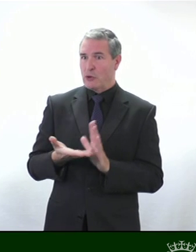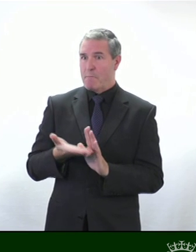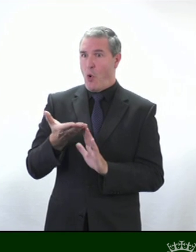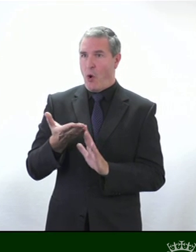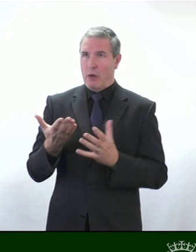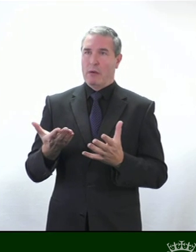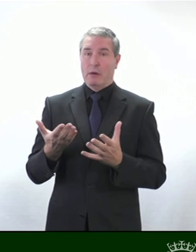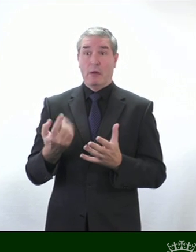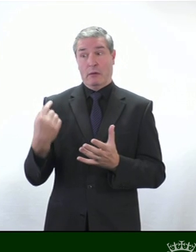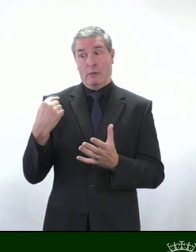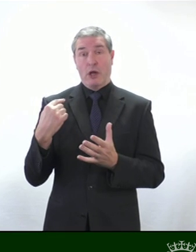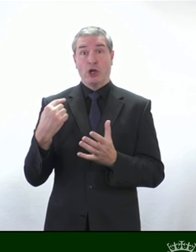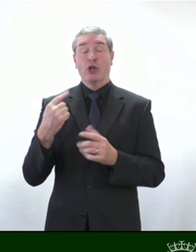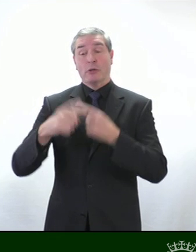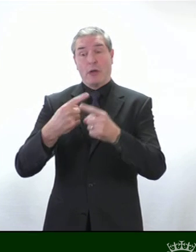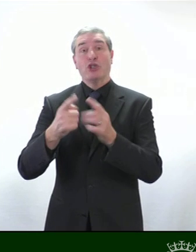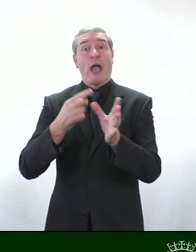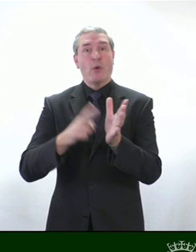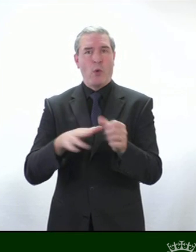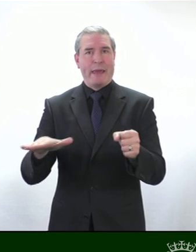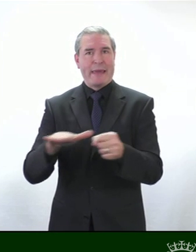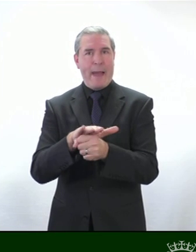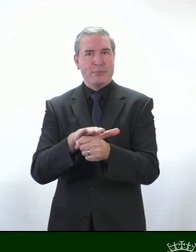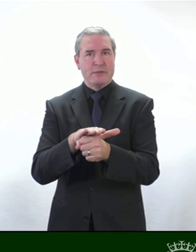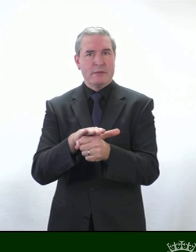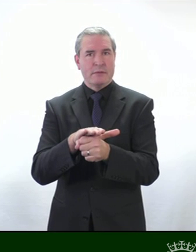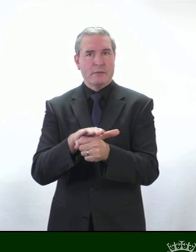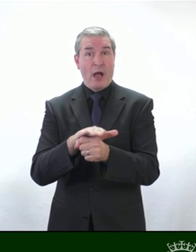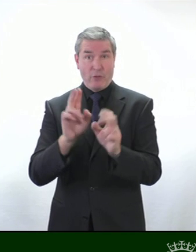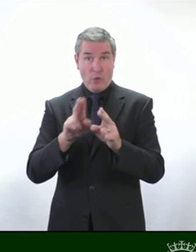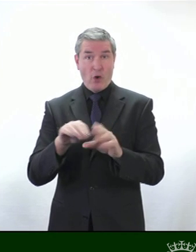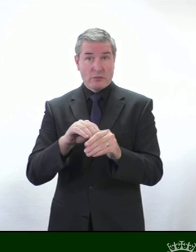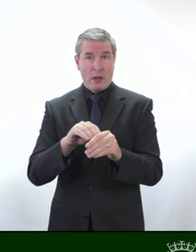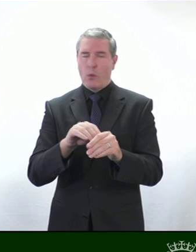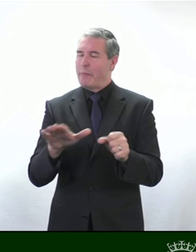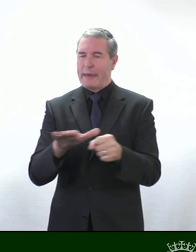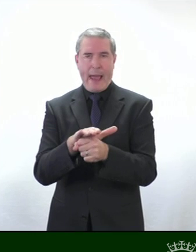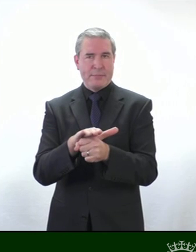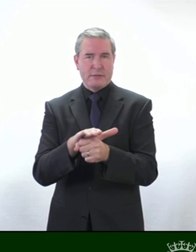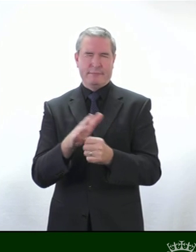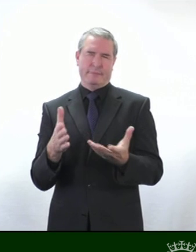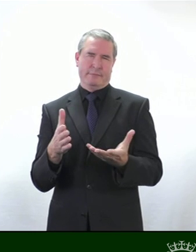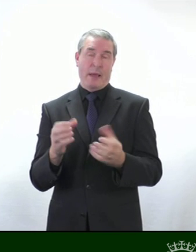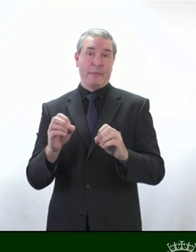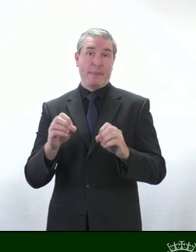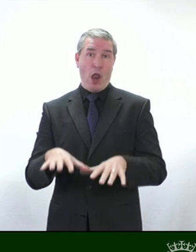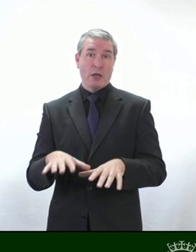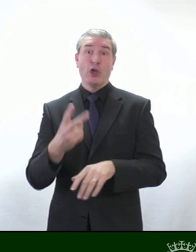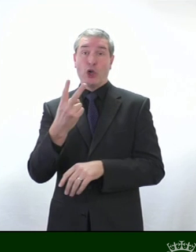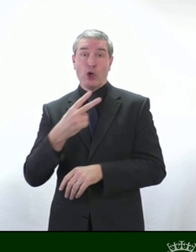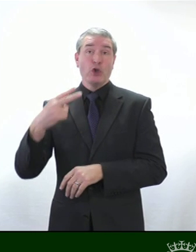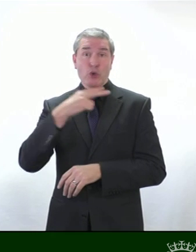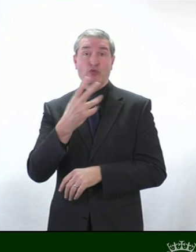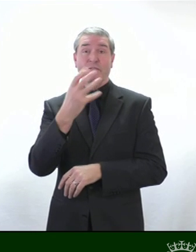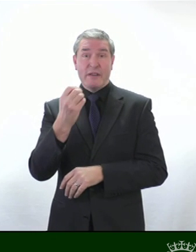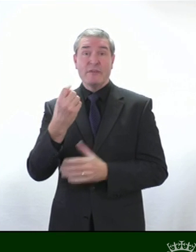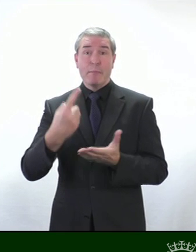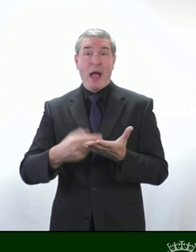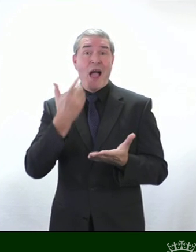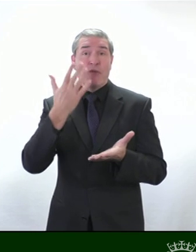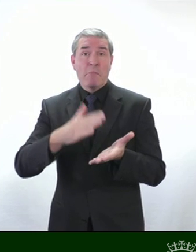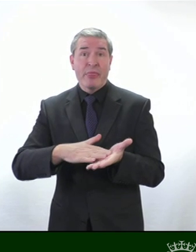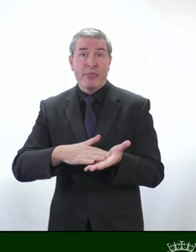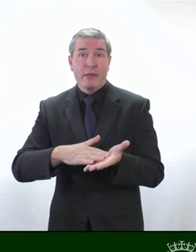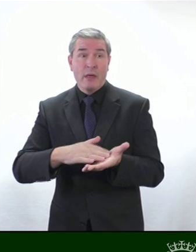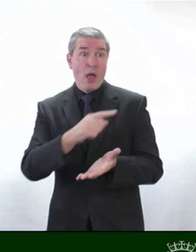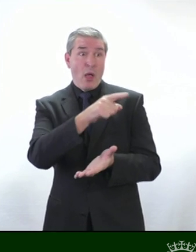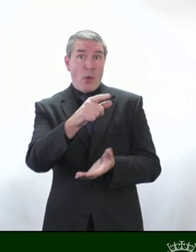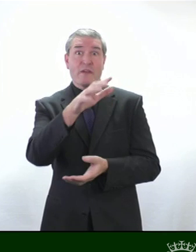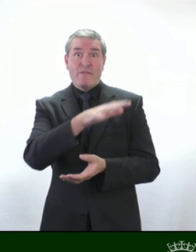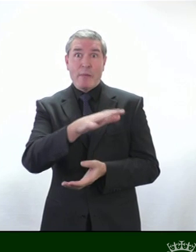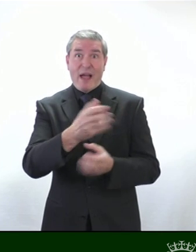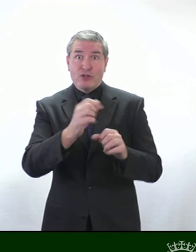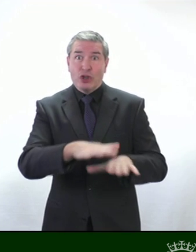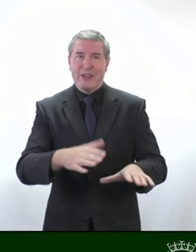In January, his Government will cap the benefits of thousands of UC claimants; the average losses will be £250 a month, mainly to families with children.